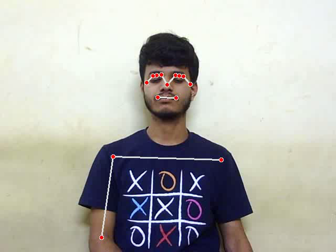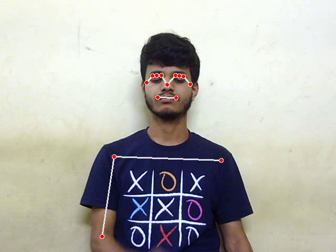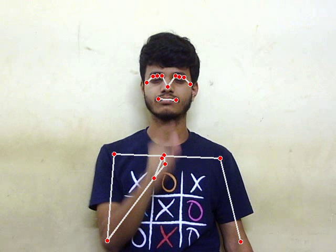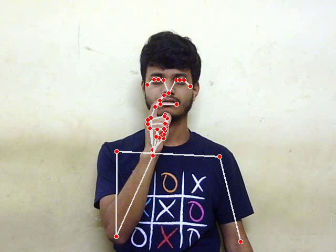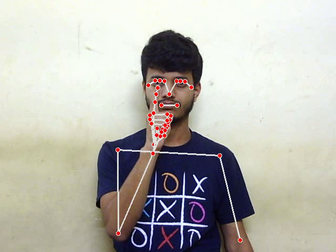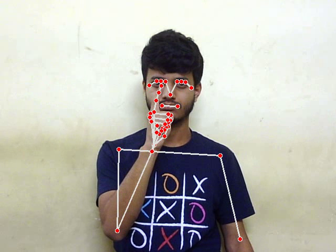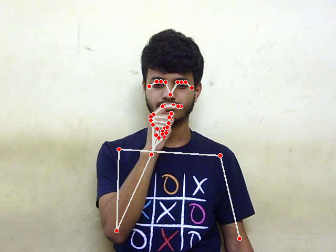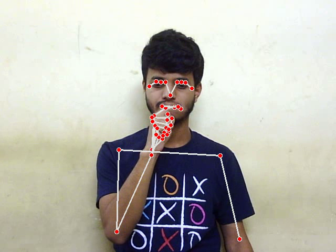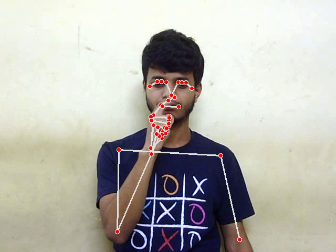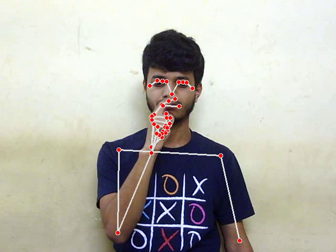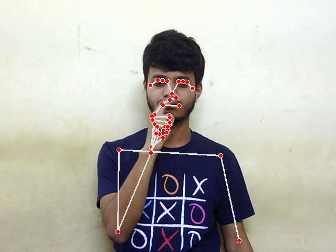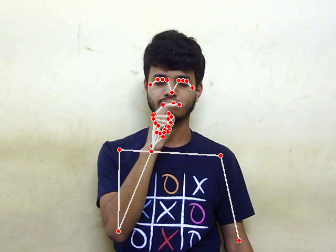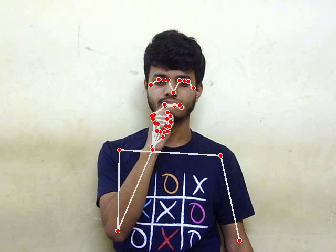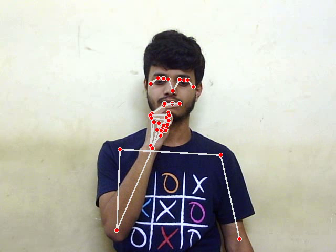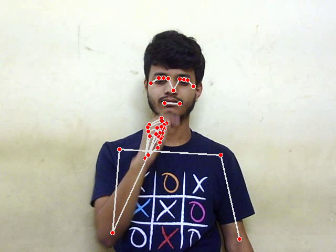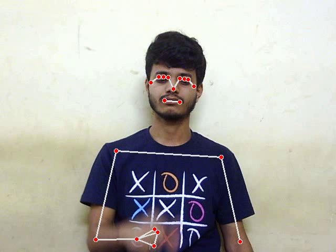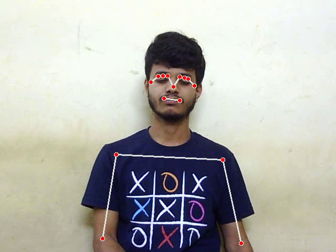who